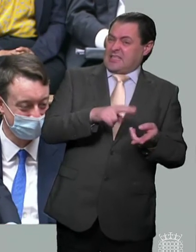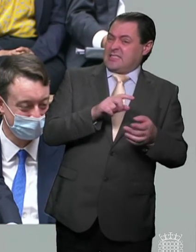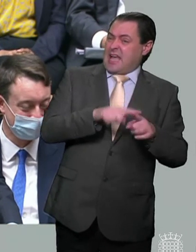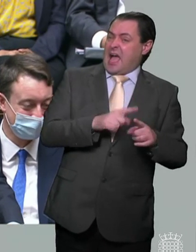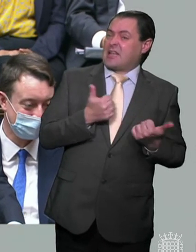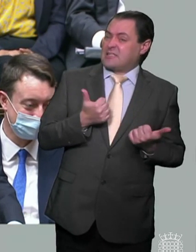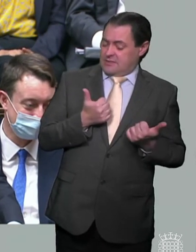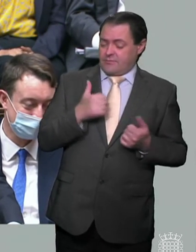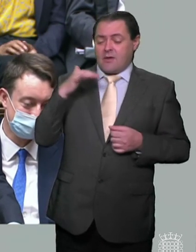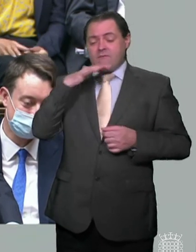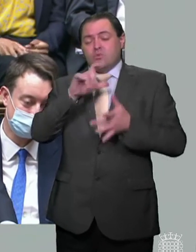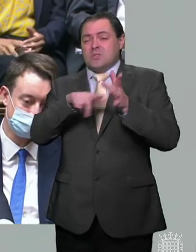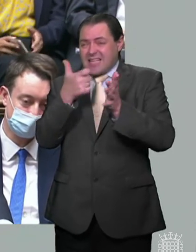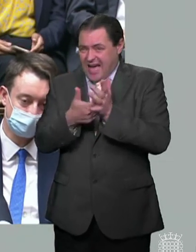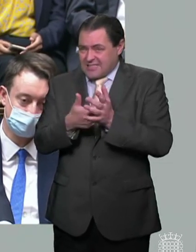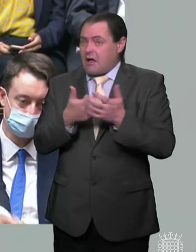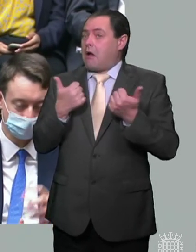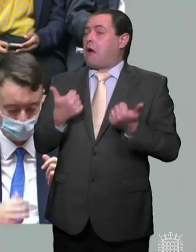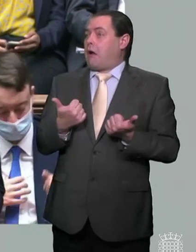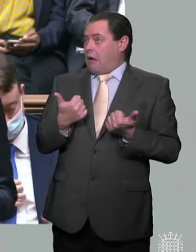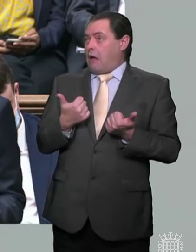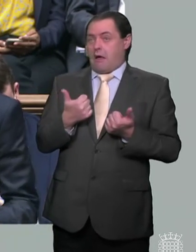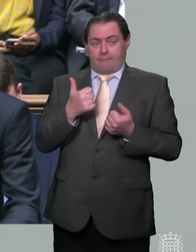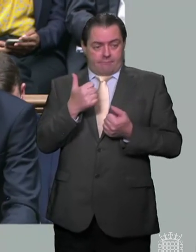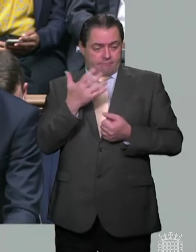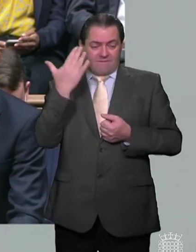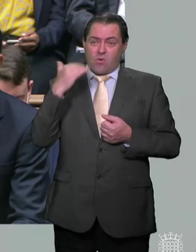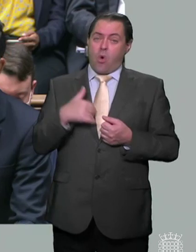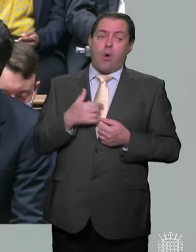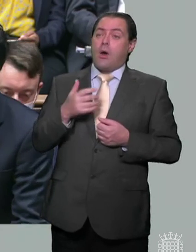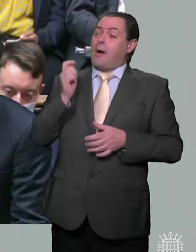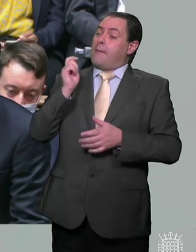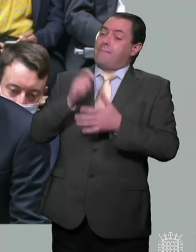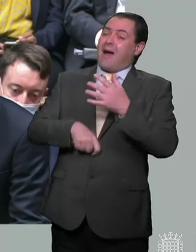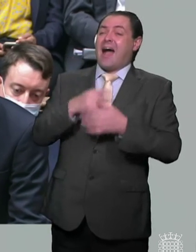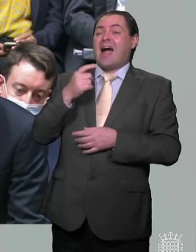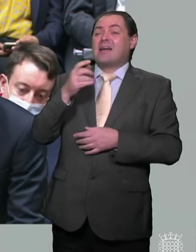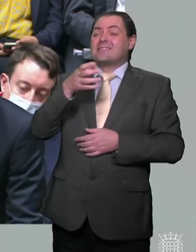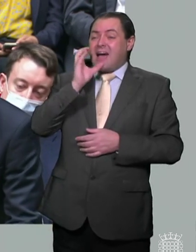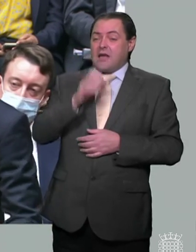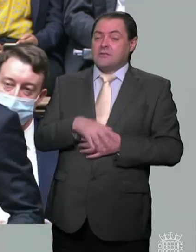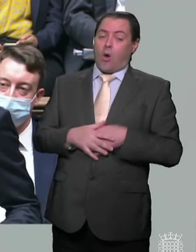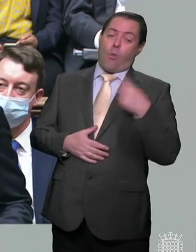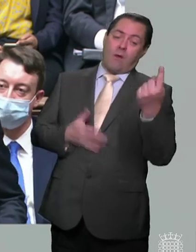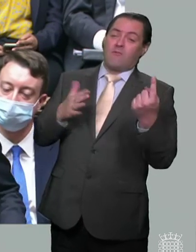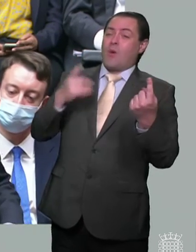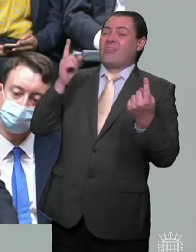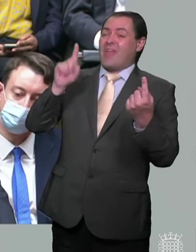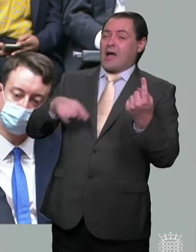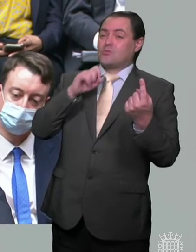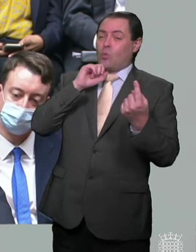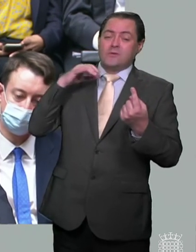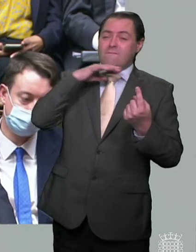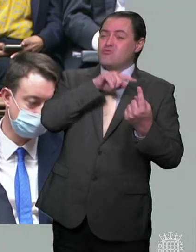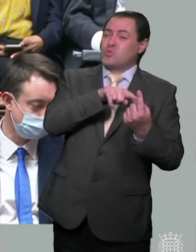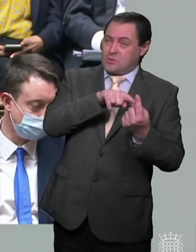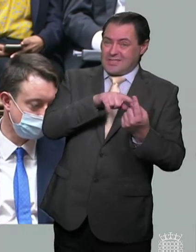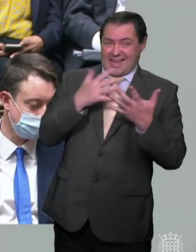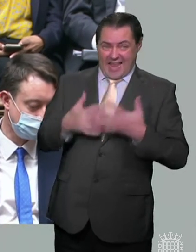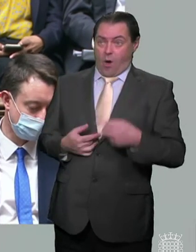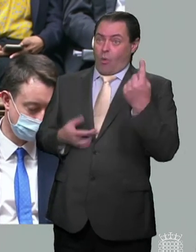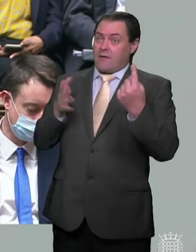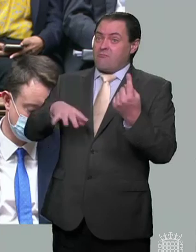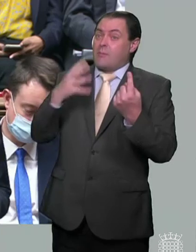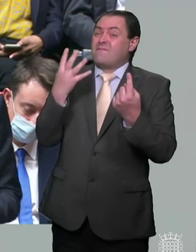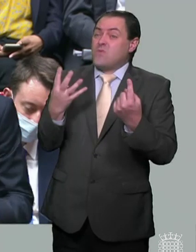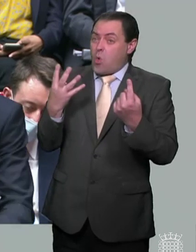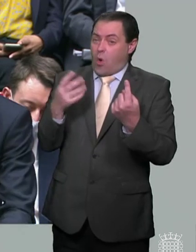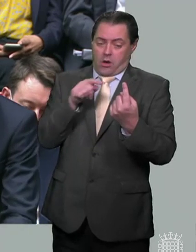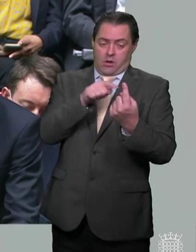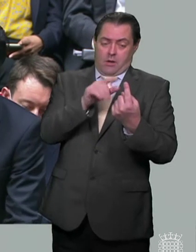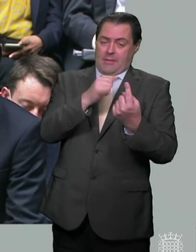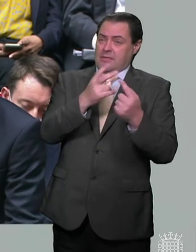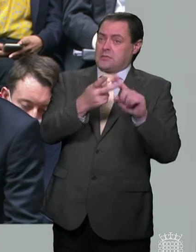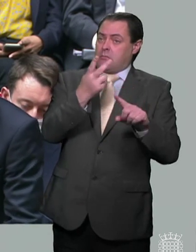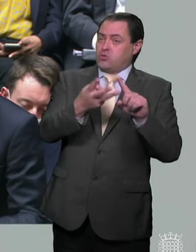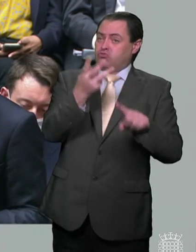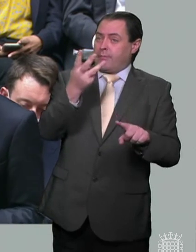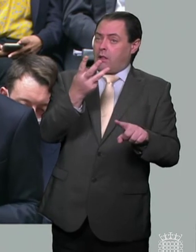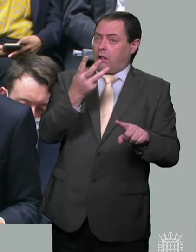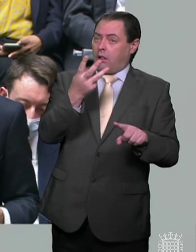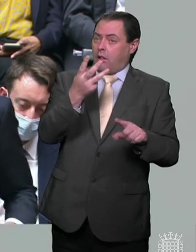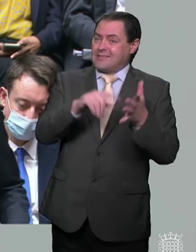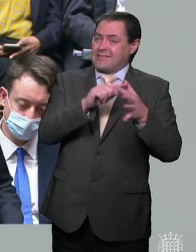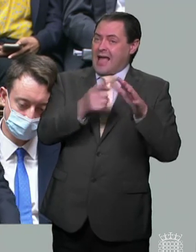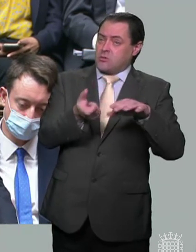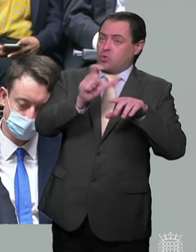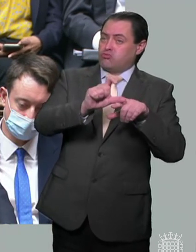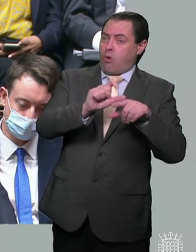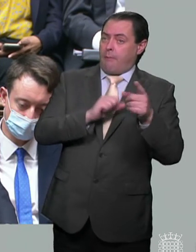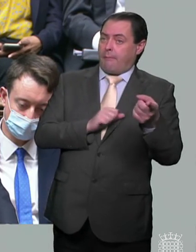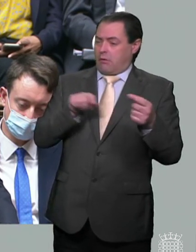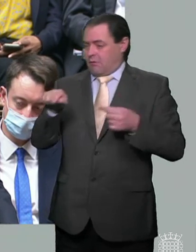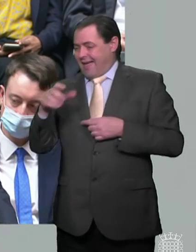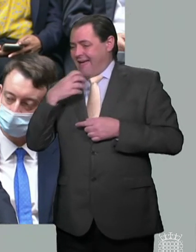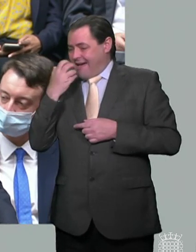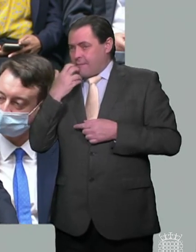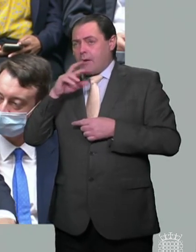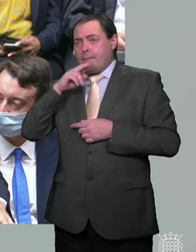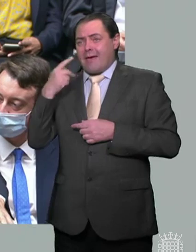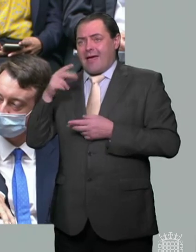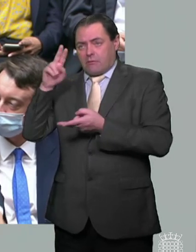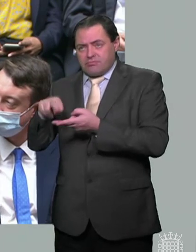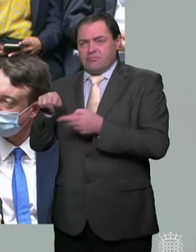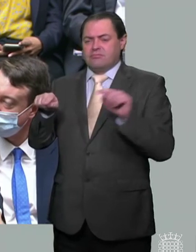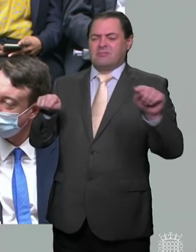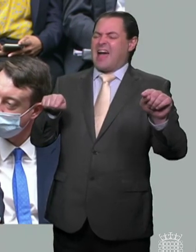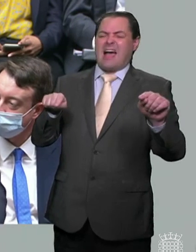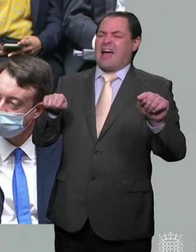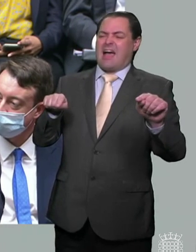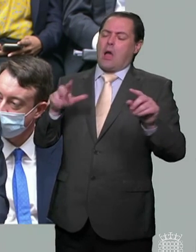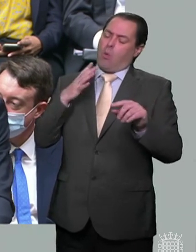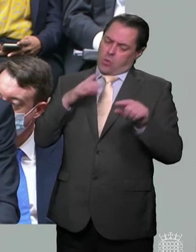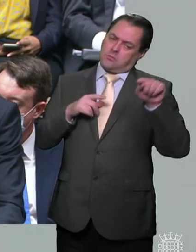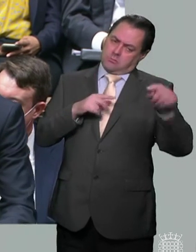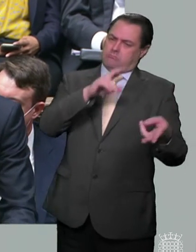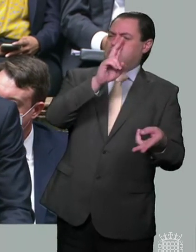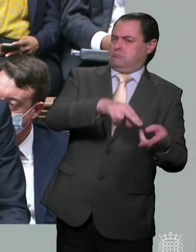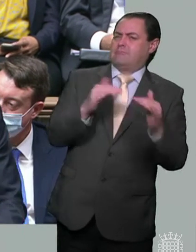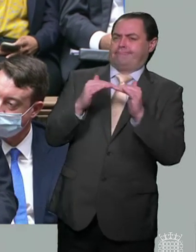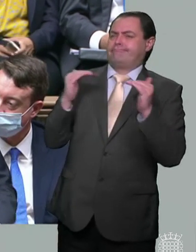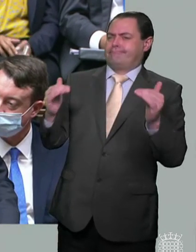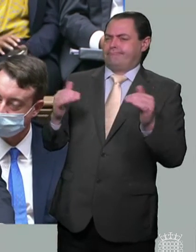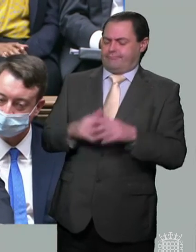Sales of fruit cider have increased from one in a thousand ciders sold in 2005 to one in four today, but they can pay two or three times as much duty as cider made with apples or pears, so we are cutting the duty on them too.